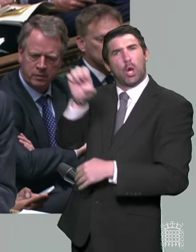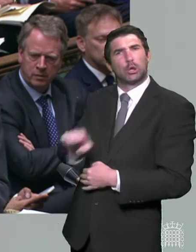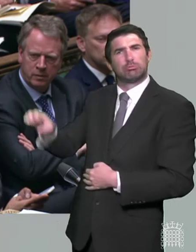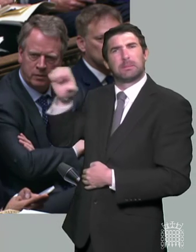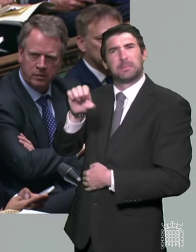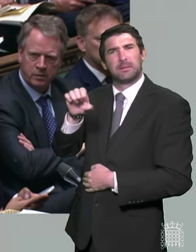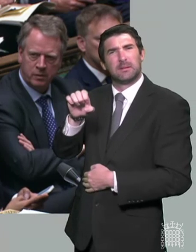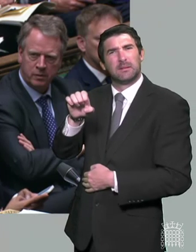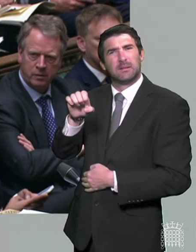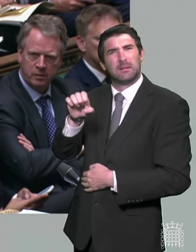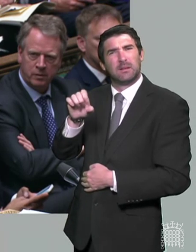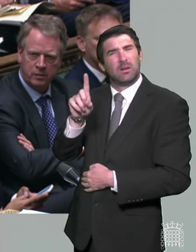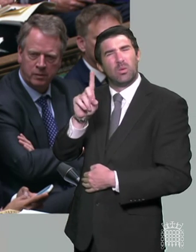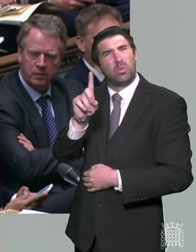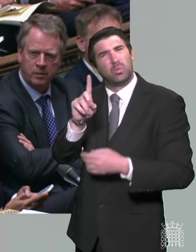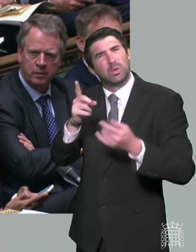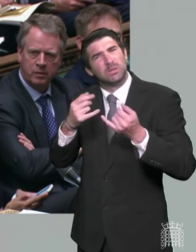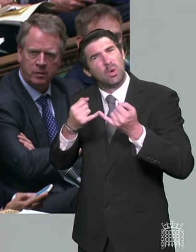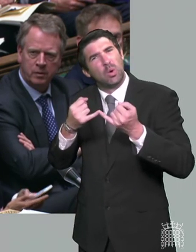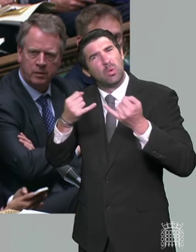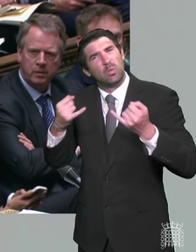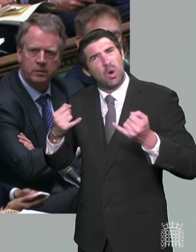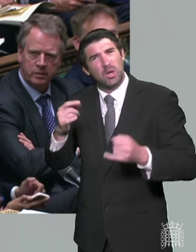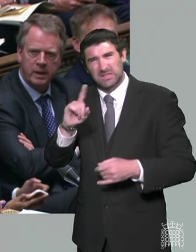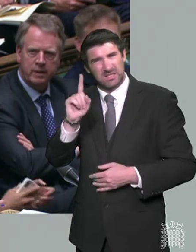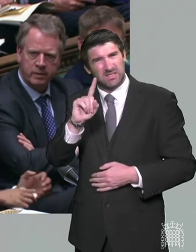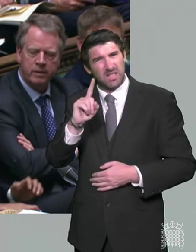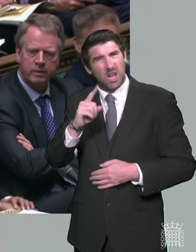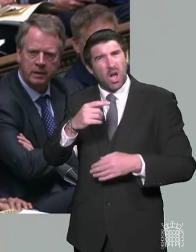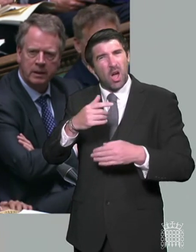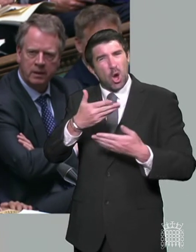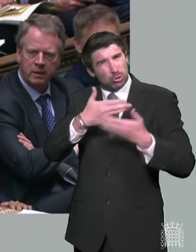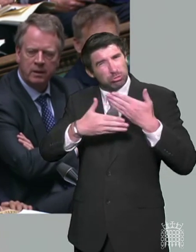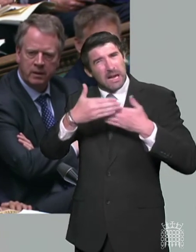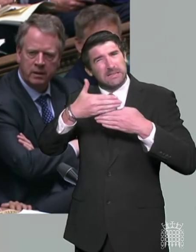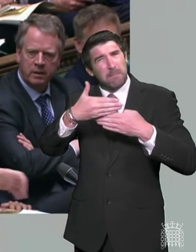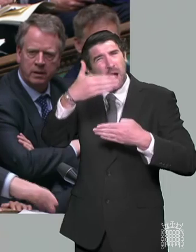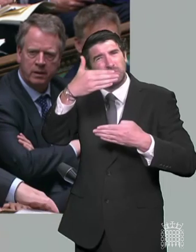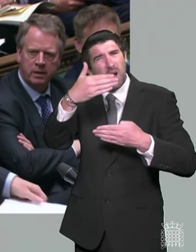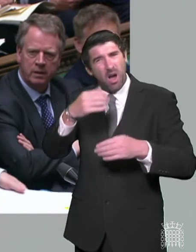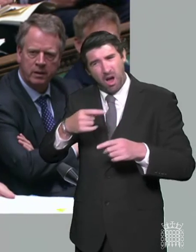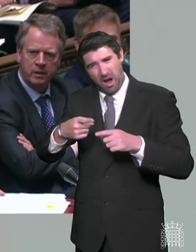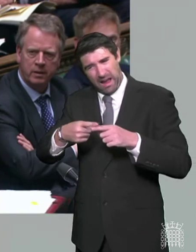What could be more foolish than a project that actually envisages trade barriers within parts of the United Kingdom?